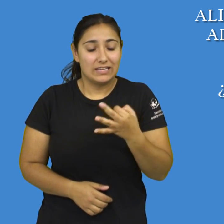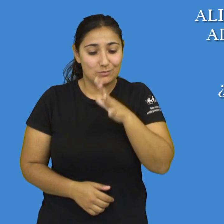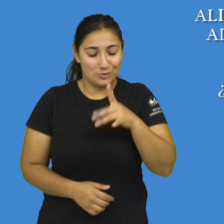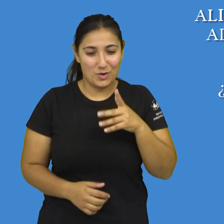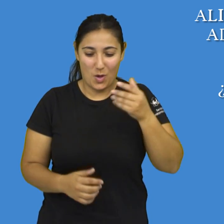motivo